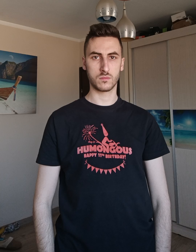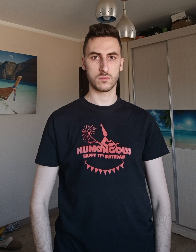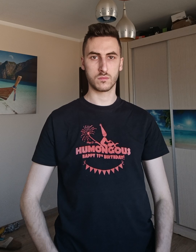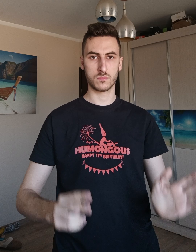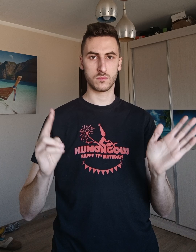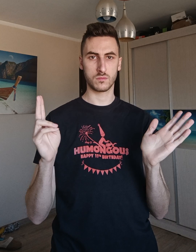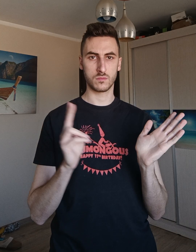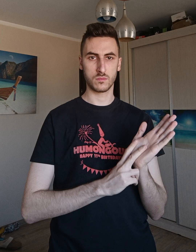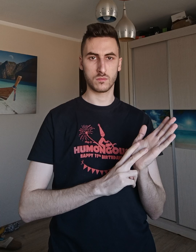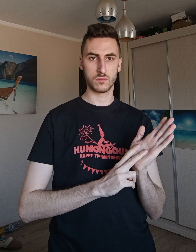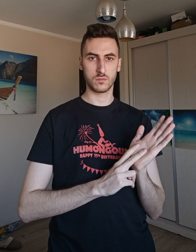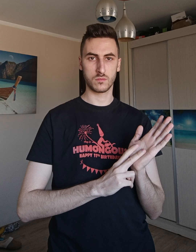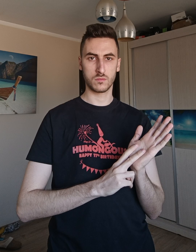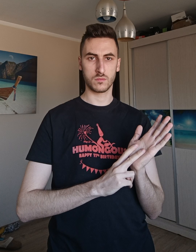נכון